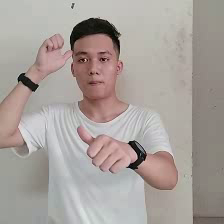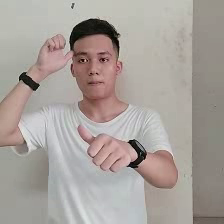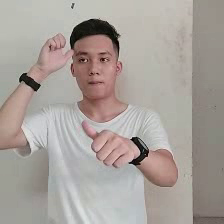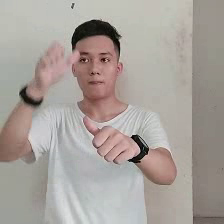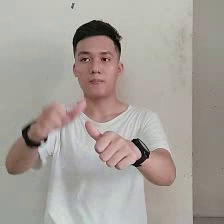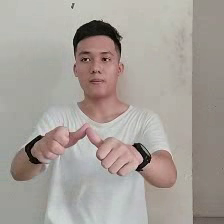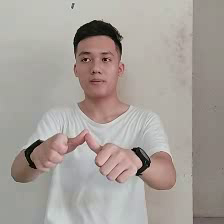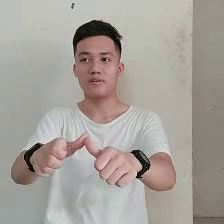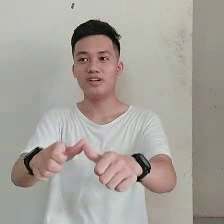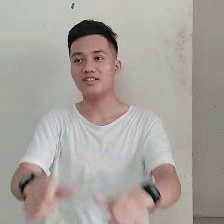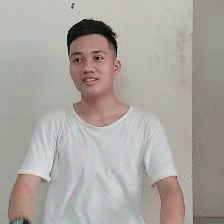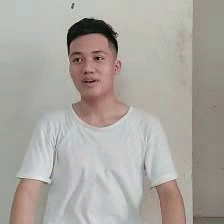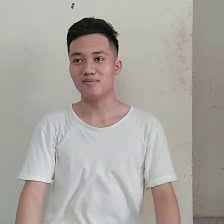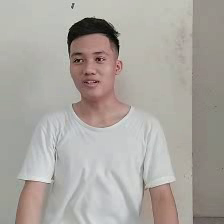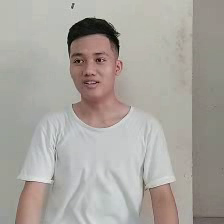Nhớ